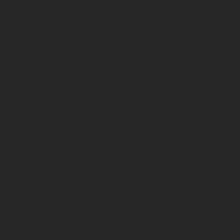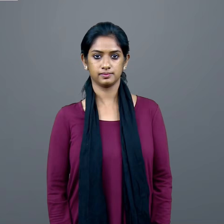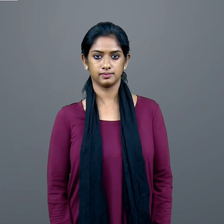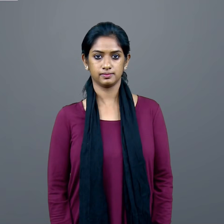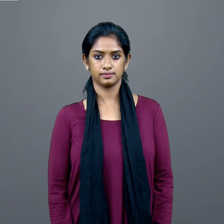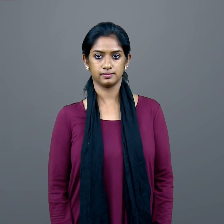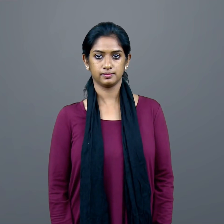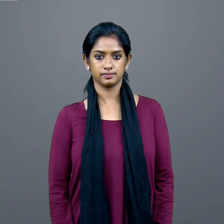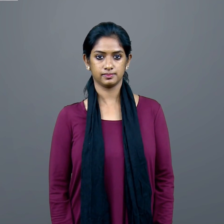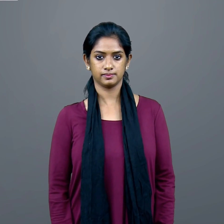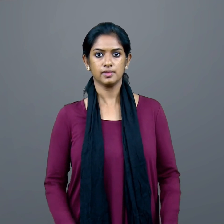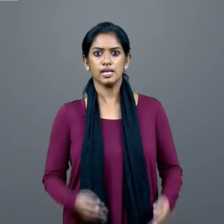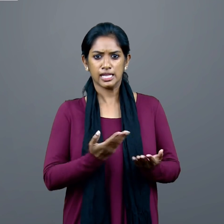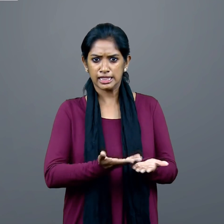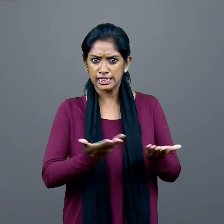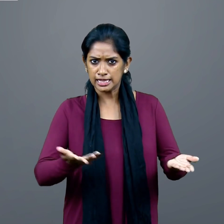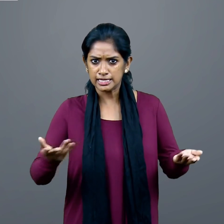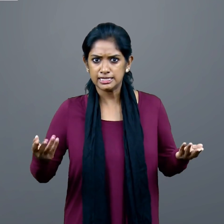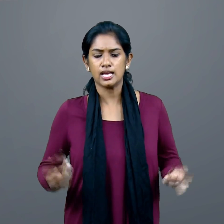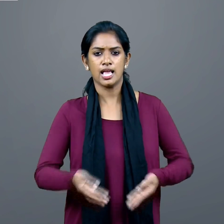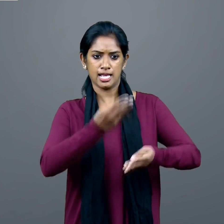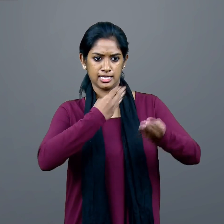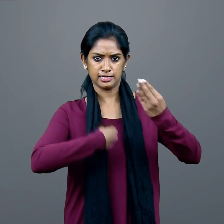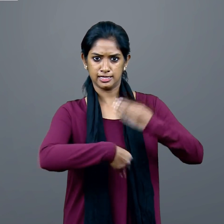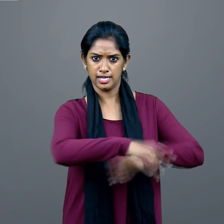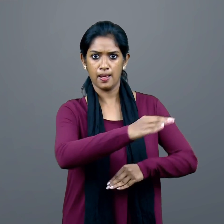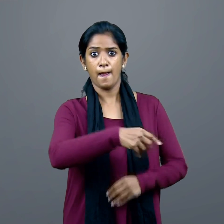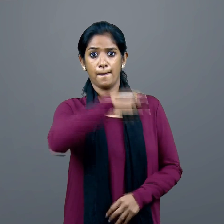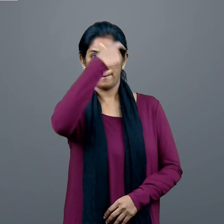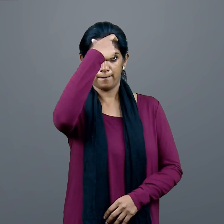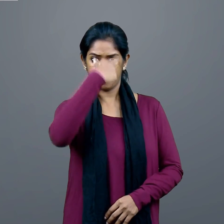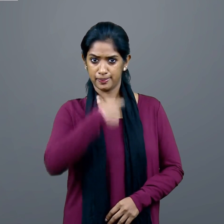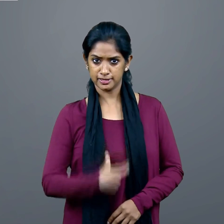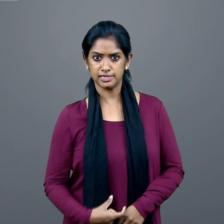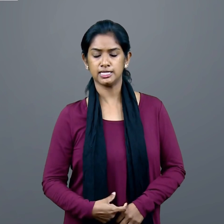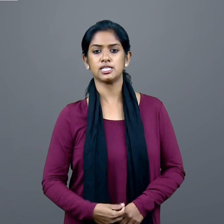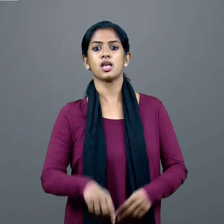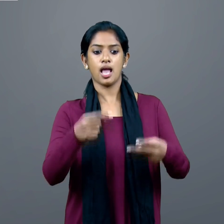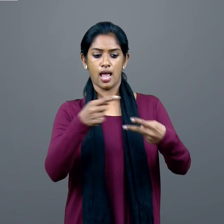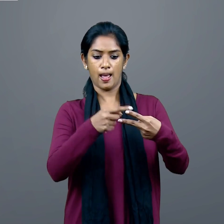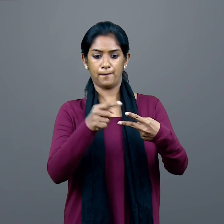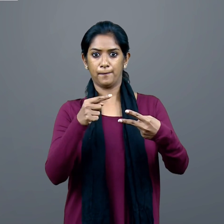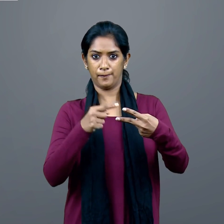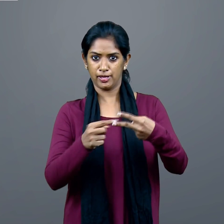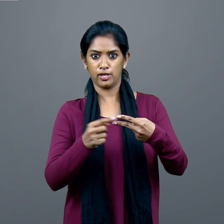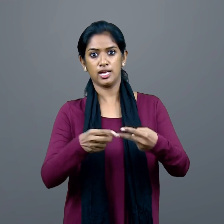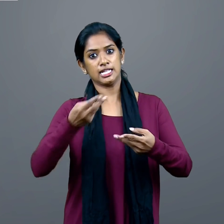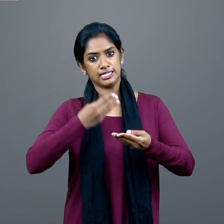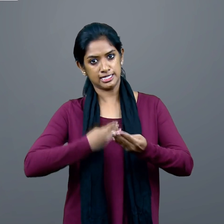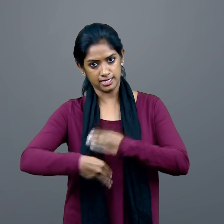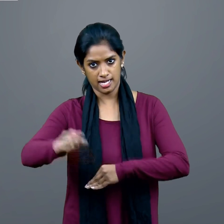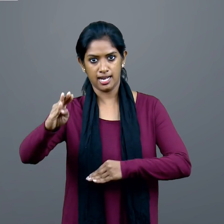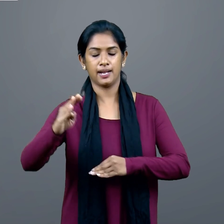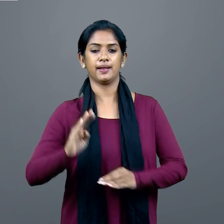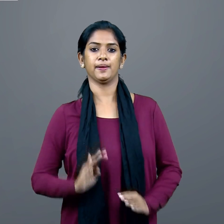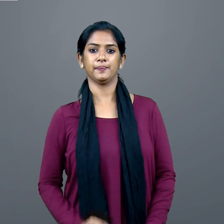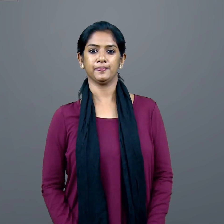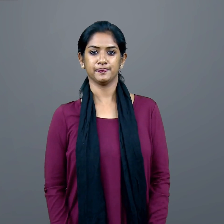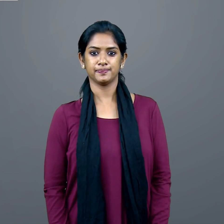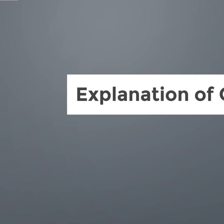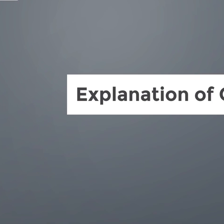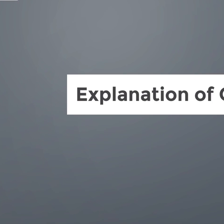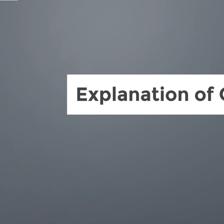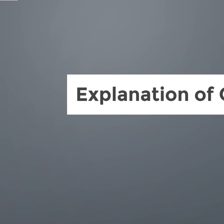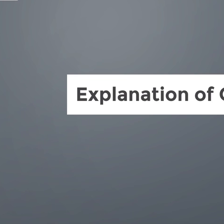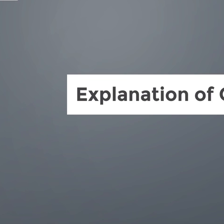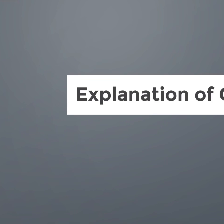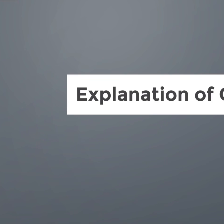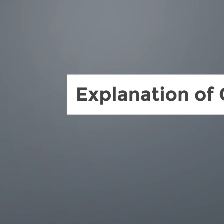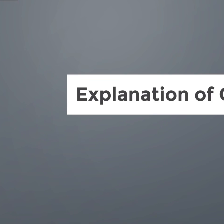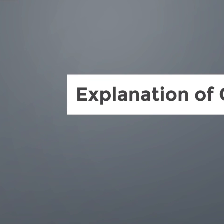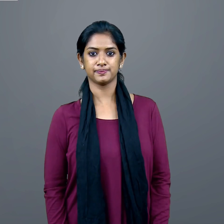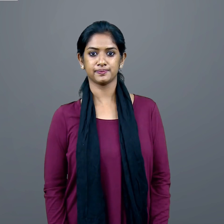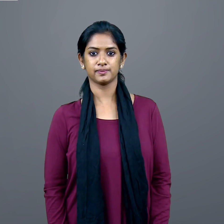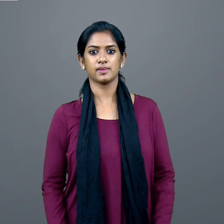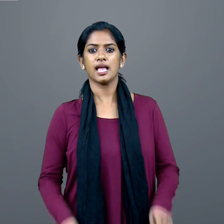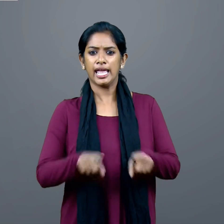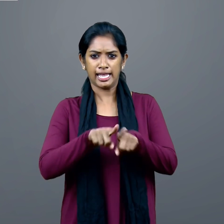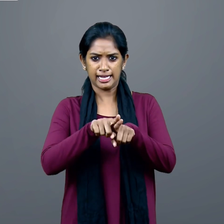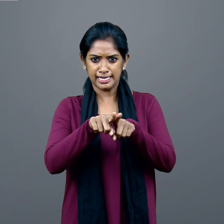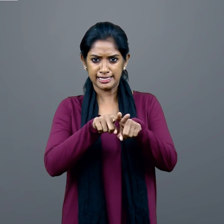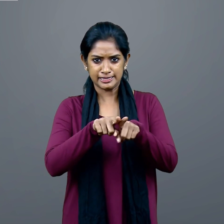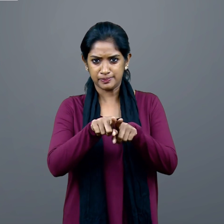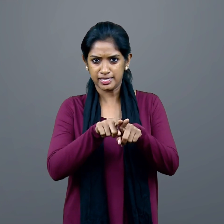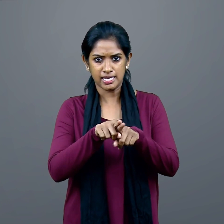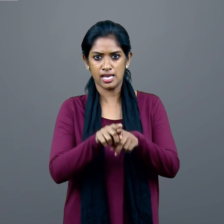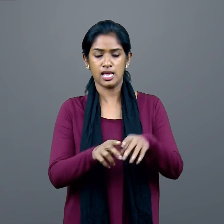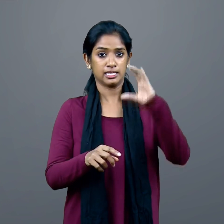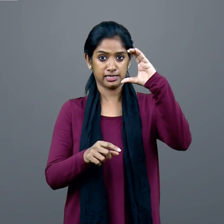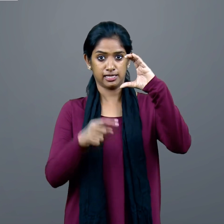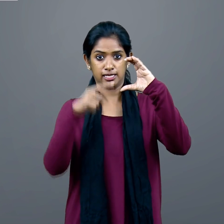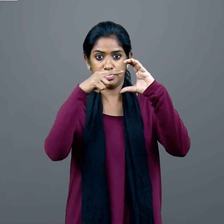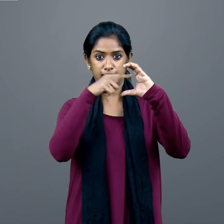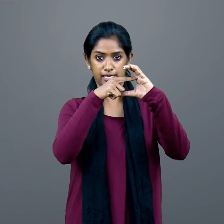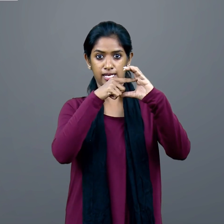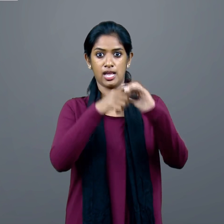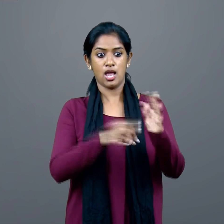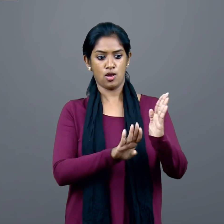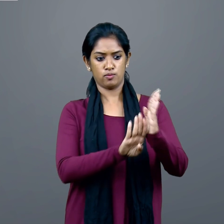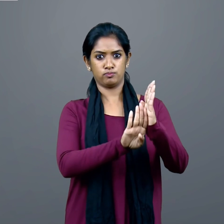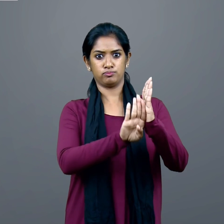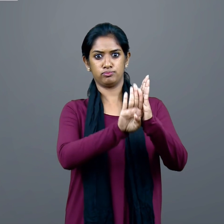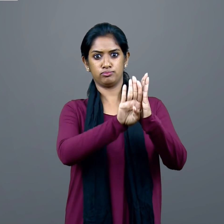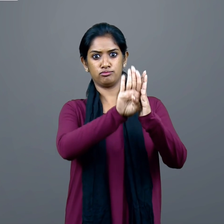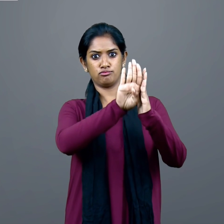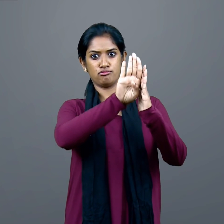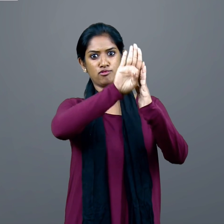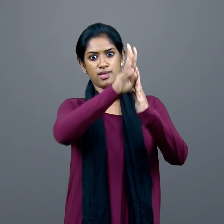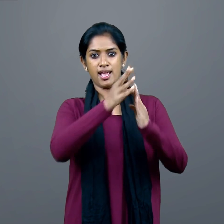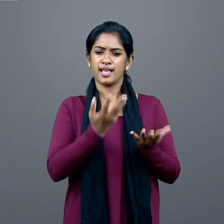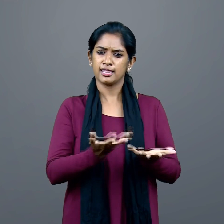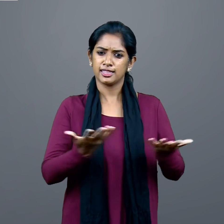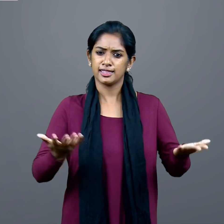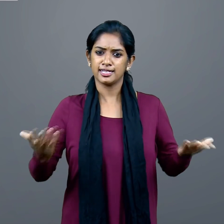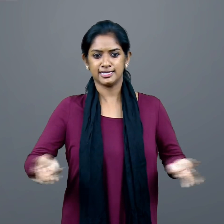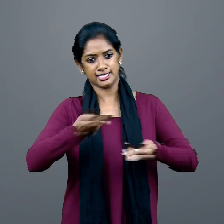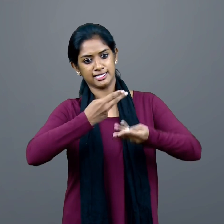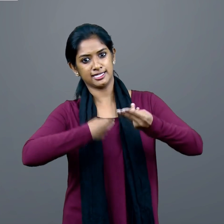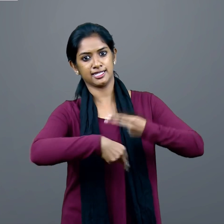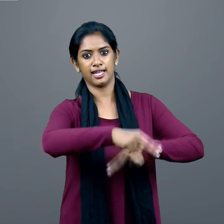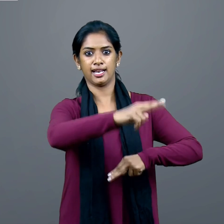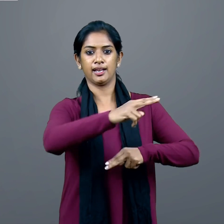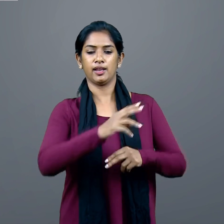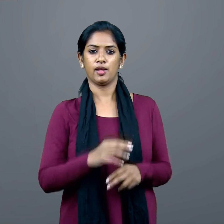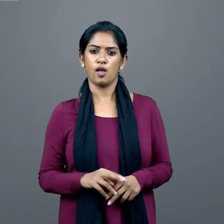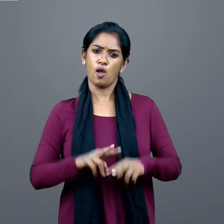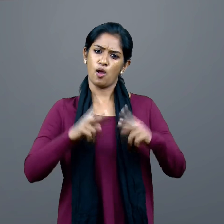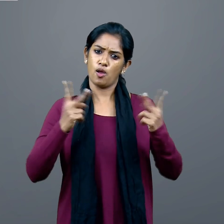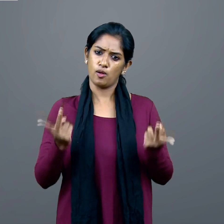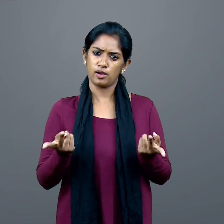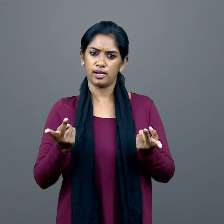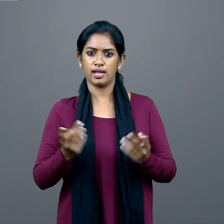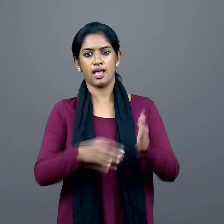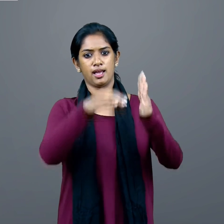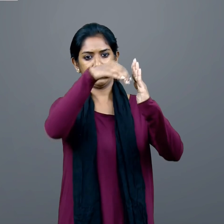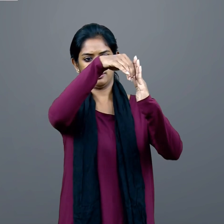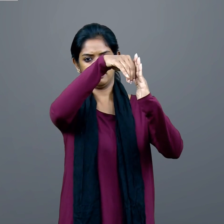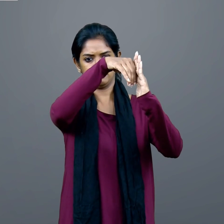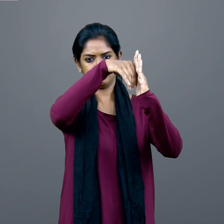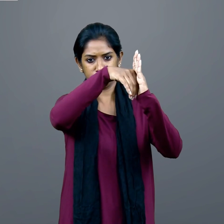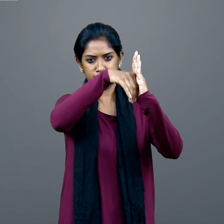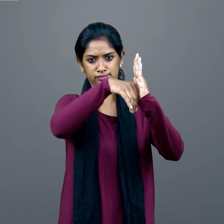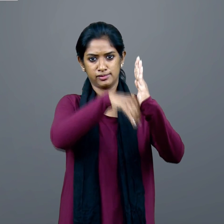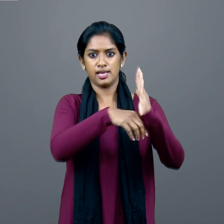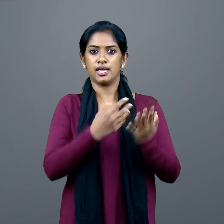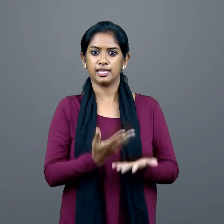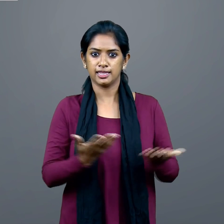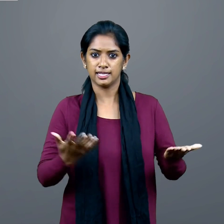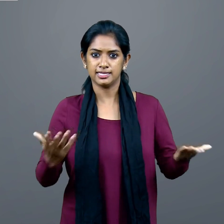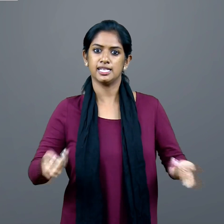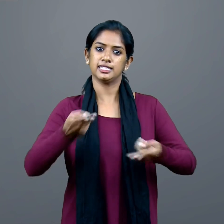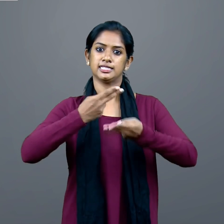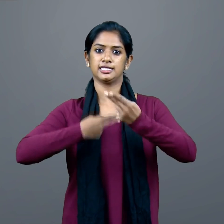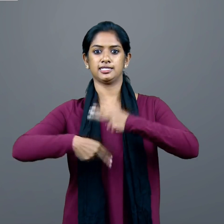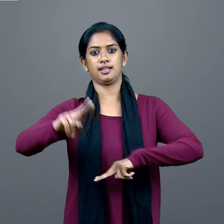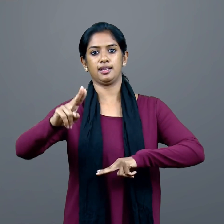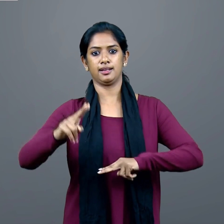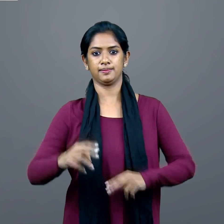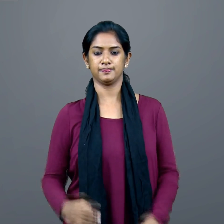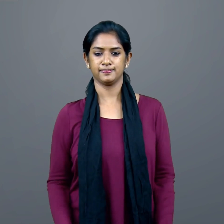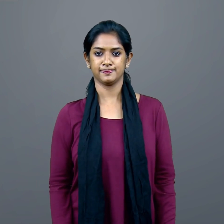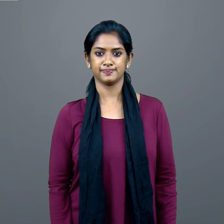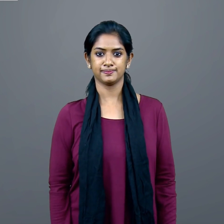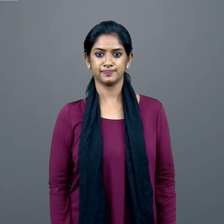Option seller